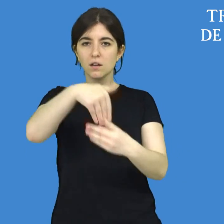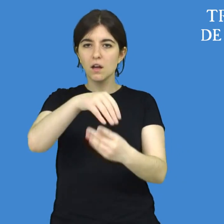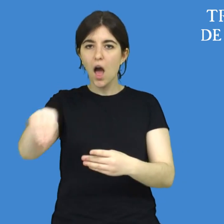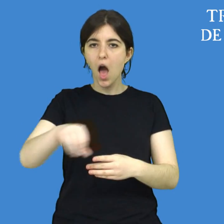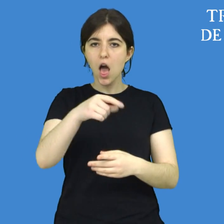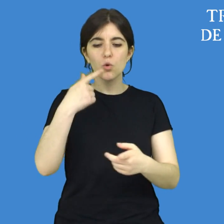azúcar